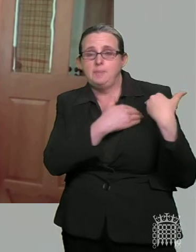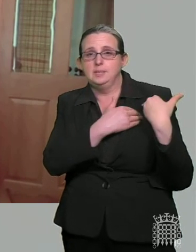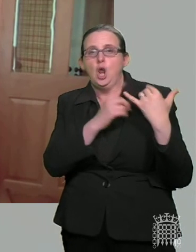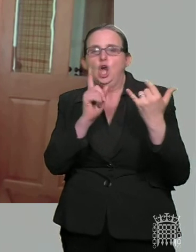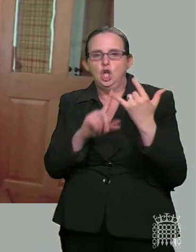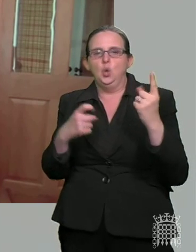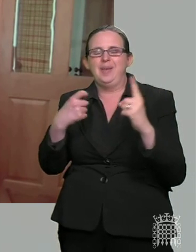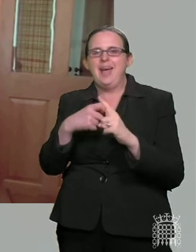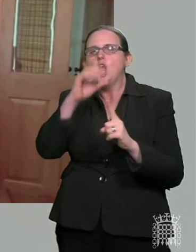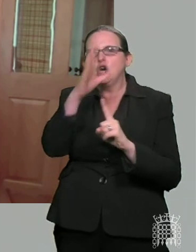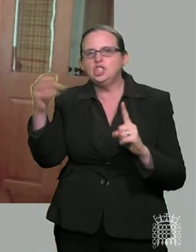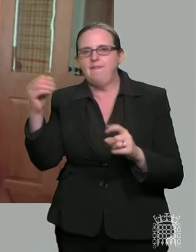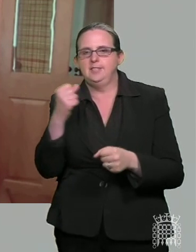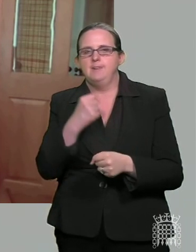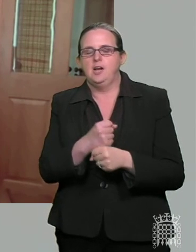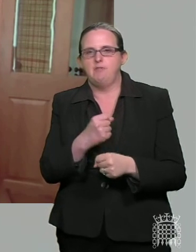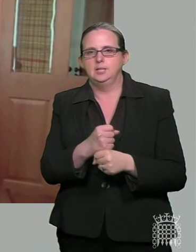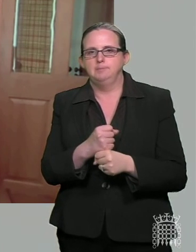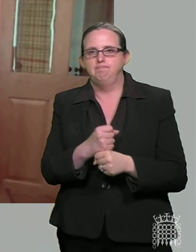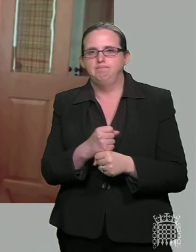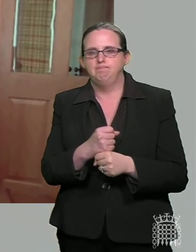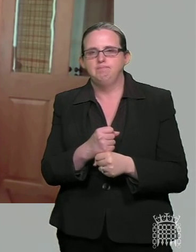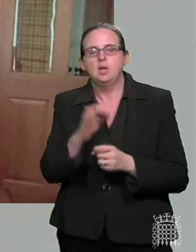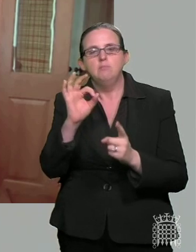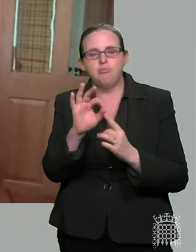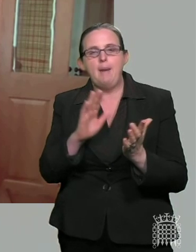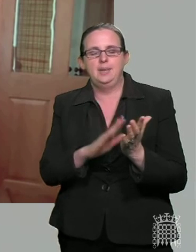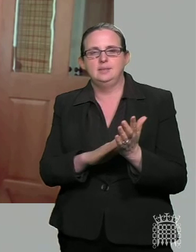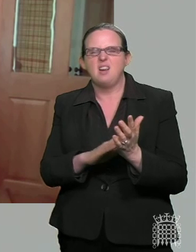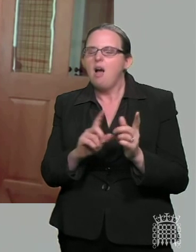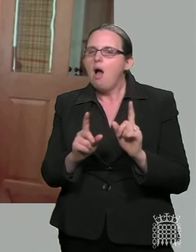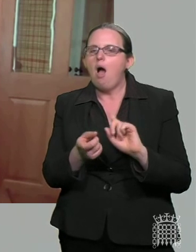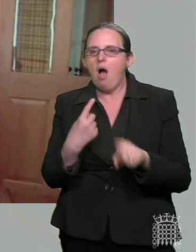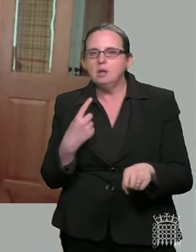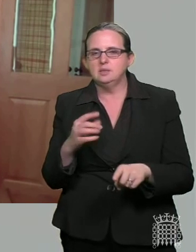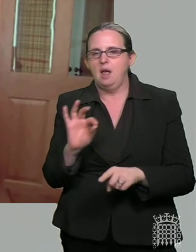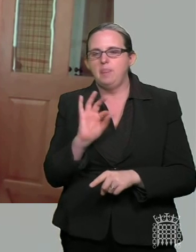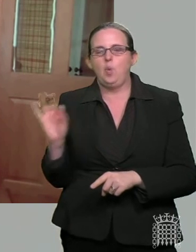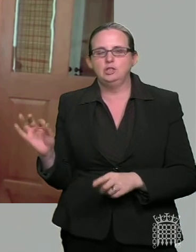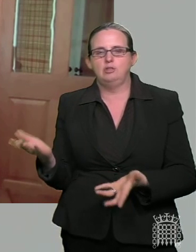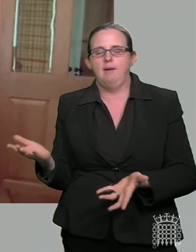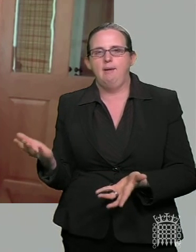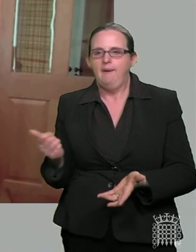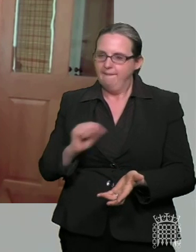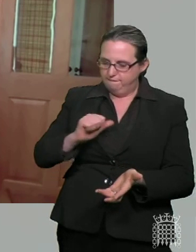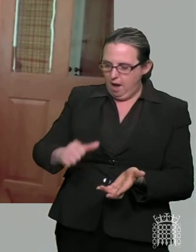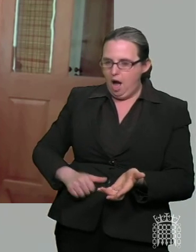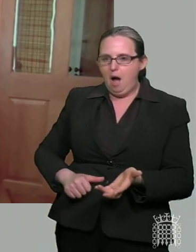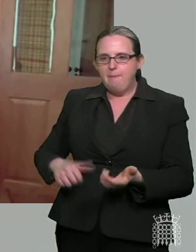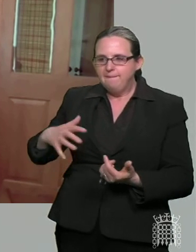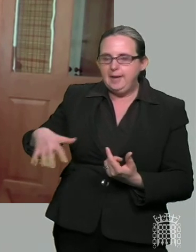Just for once, will the Prime Minister give a straight answer to the farming and crofting families who are living with this threat?